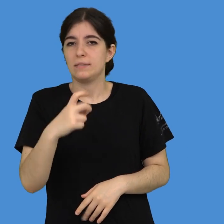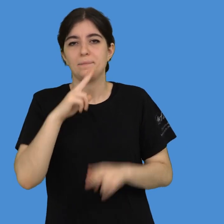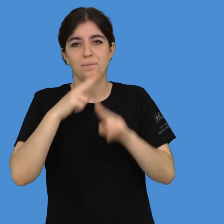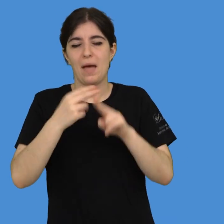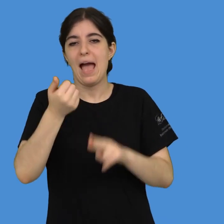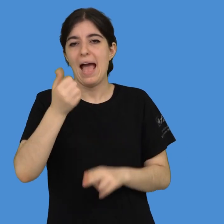nombre